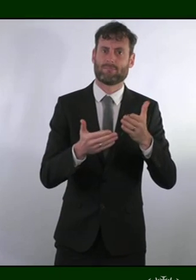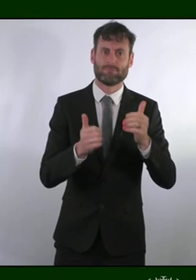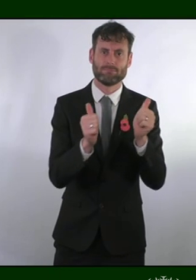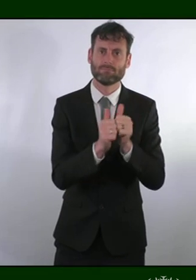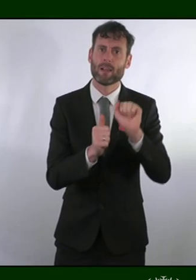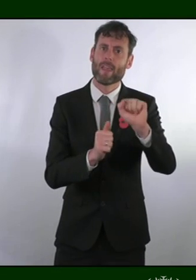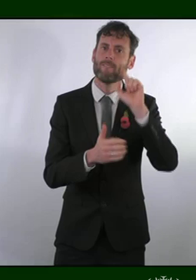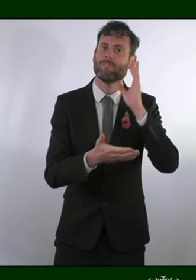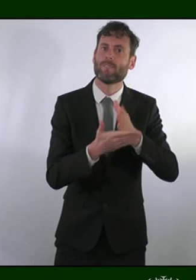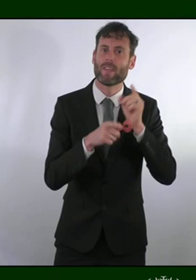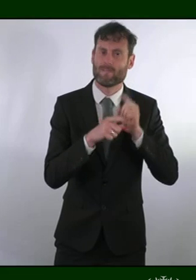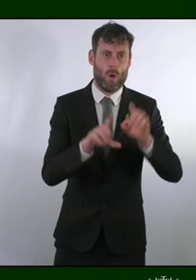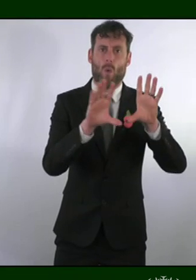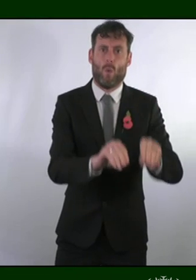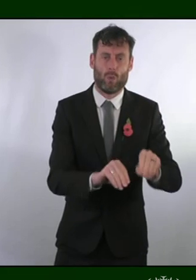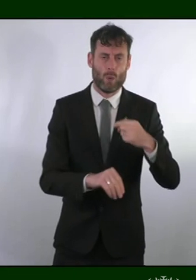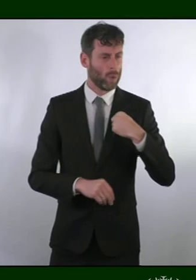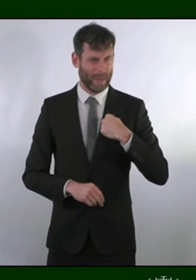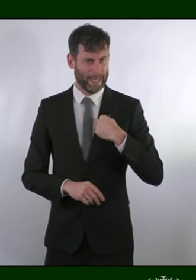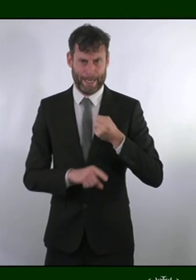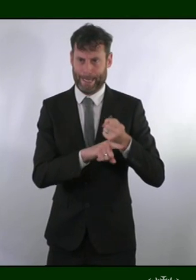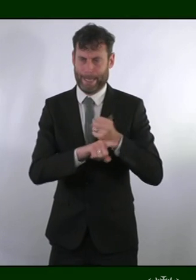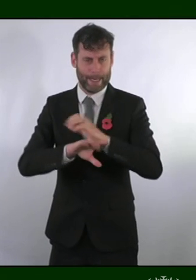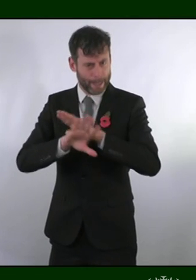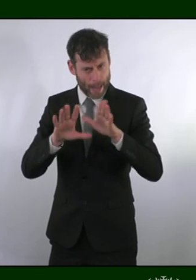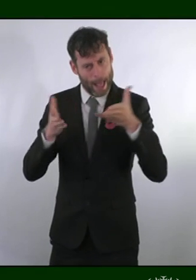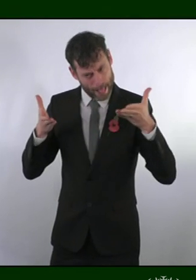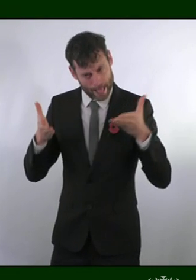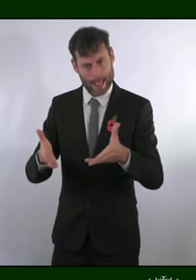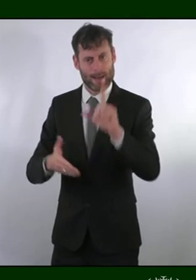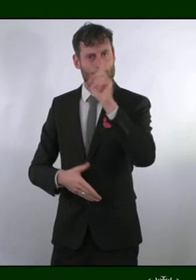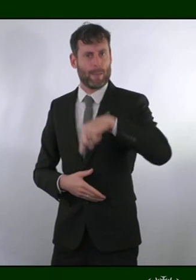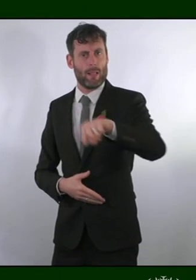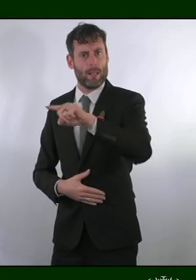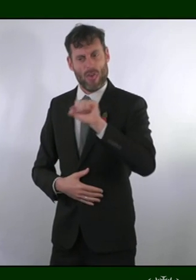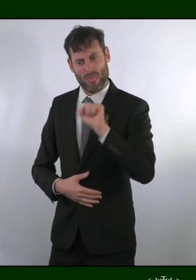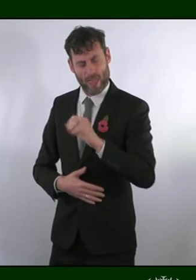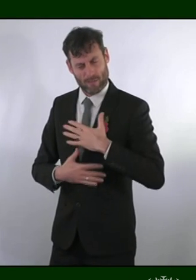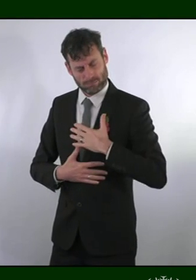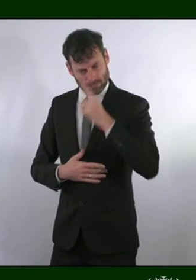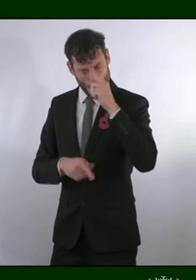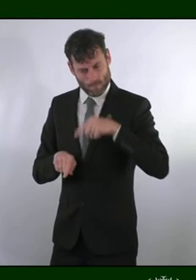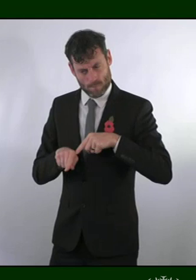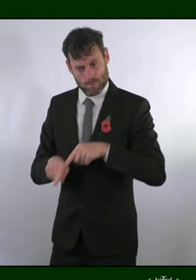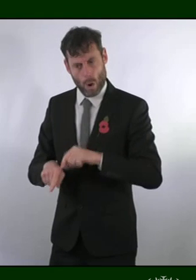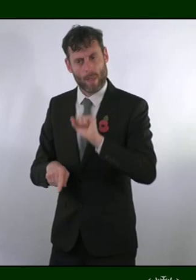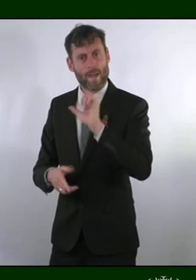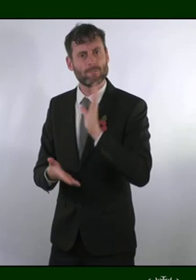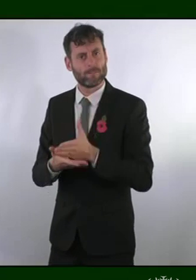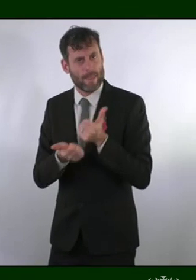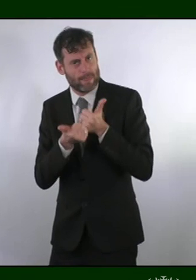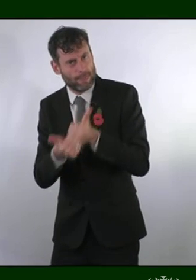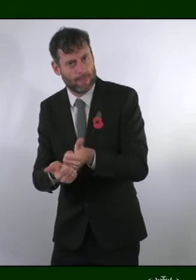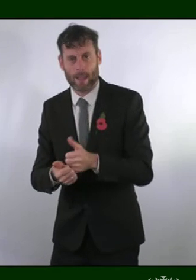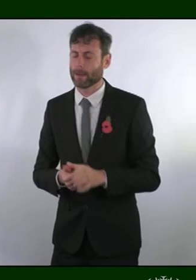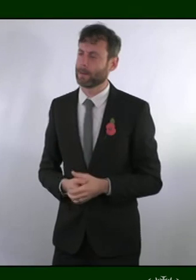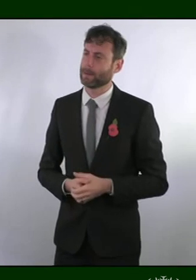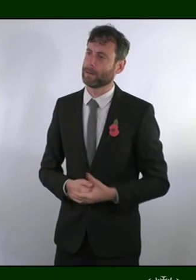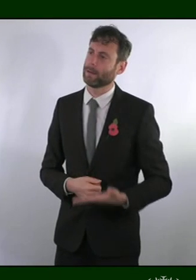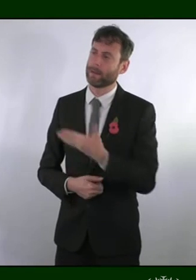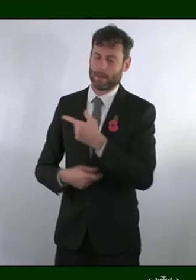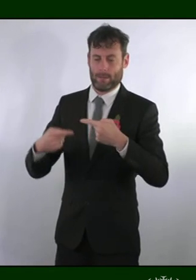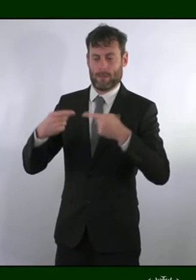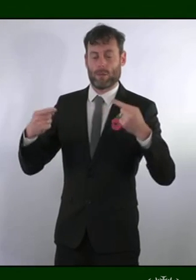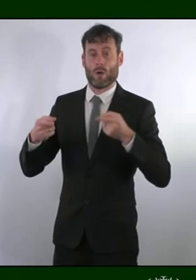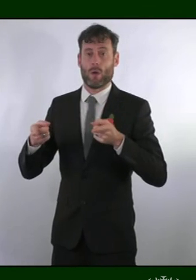We will continue to work closely with like-minded partners to stand up for members of such marginalised communities.